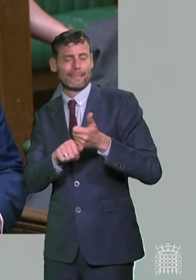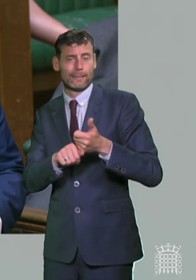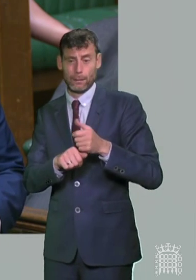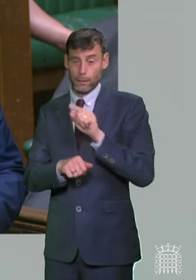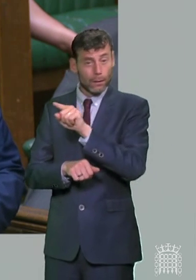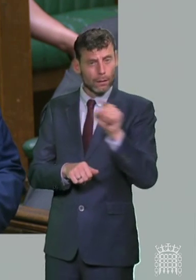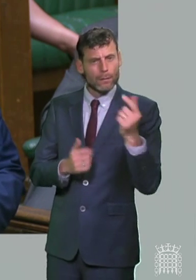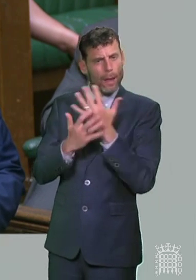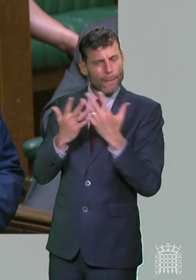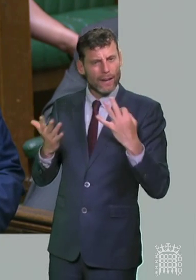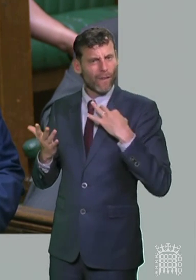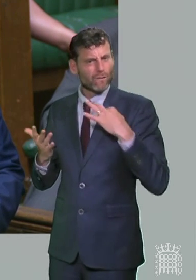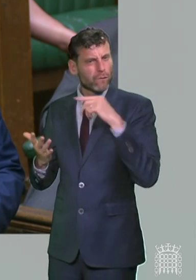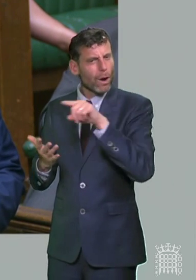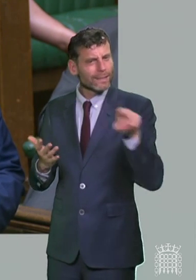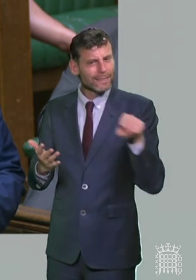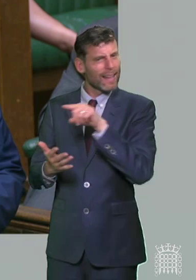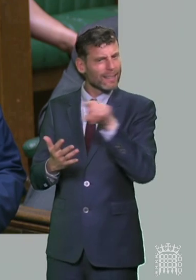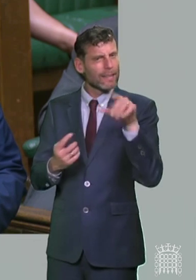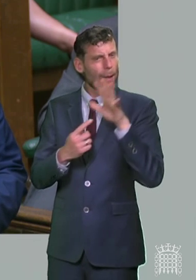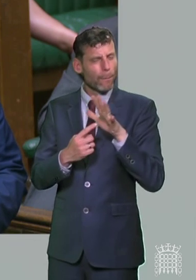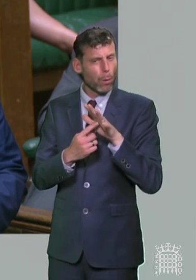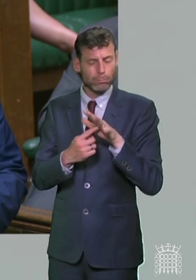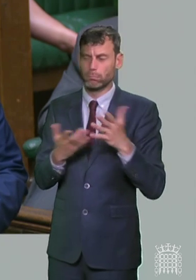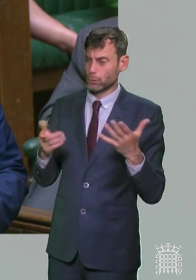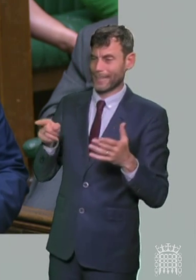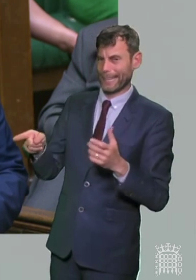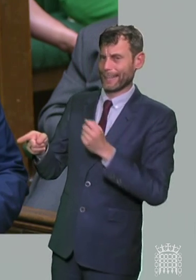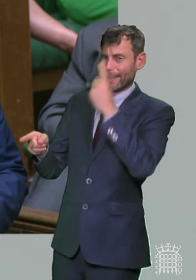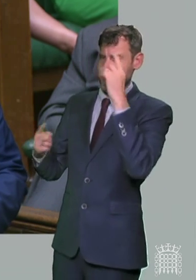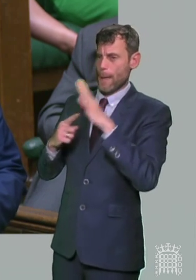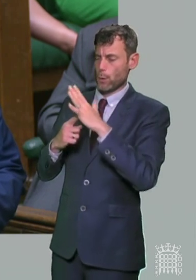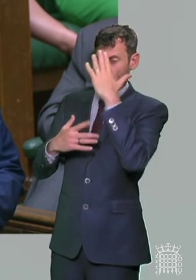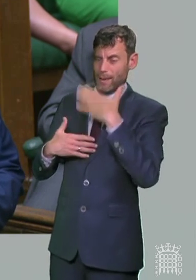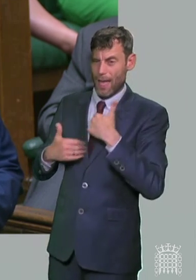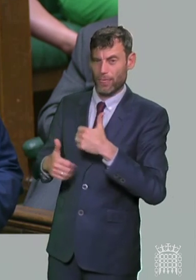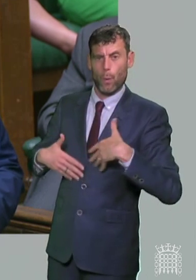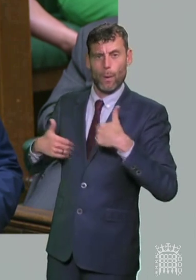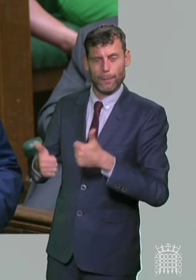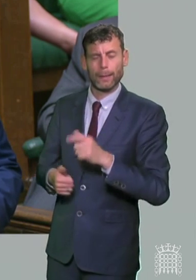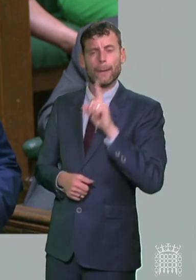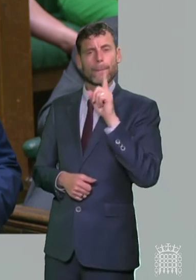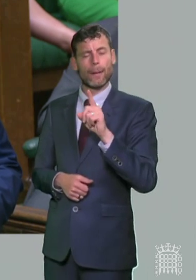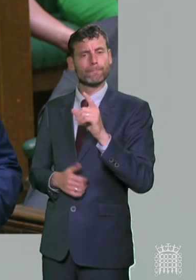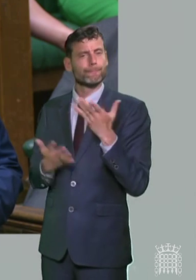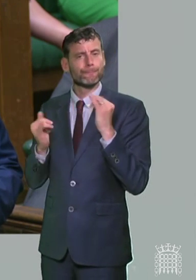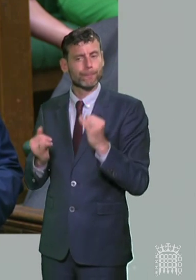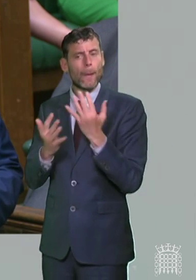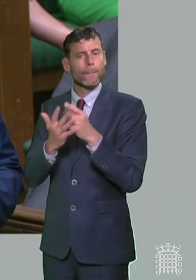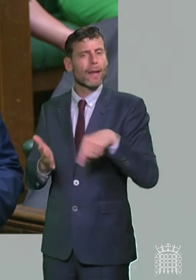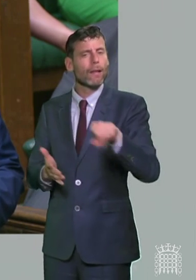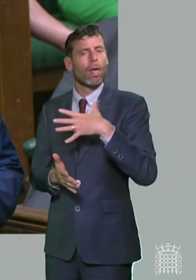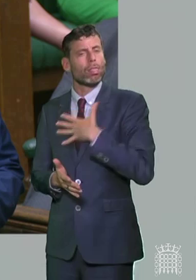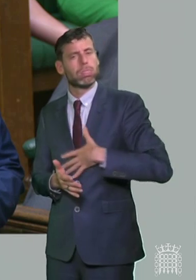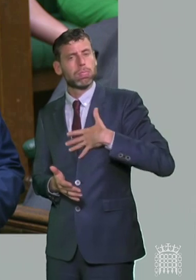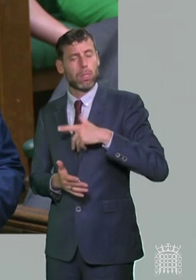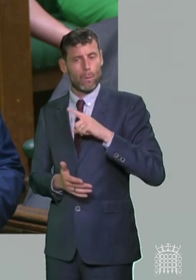I know that the Prime Minister understands the importance of mental health and wellbeing, but, sadly, bullying can have a long-lasting effect on it.